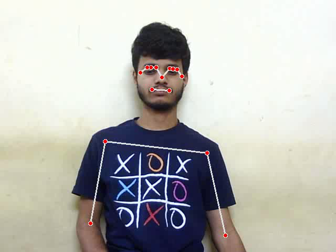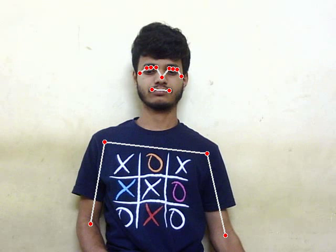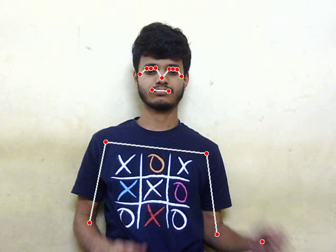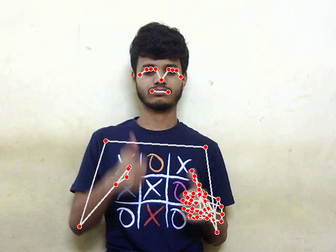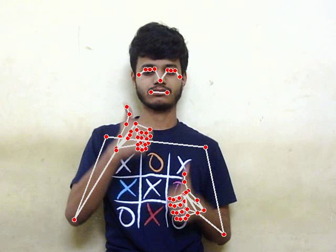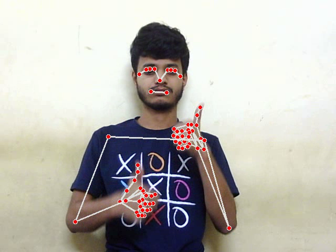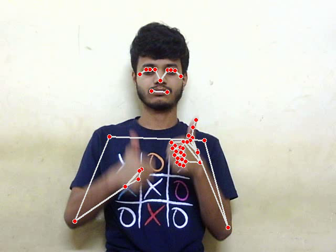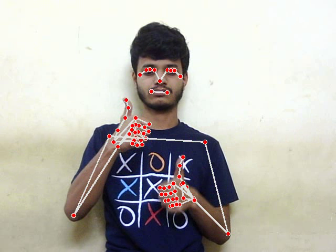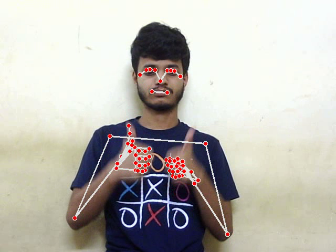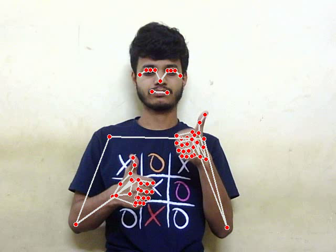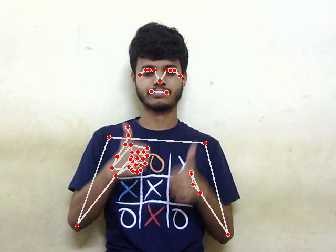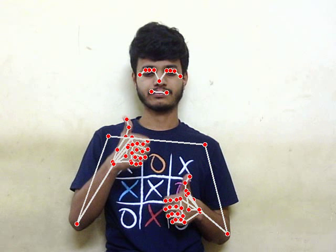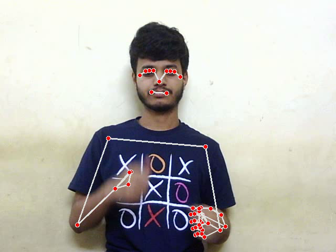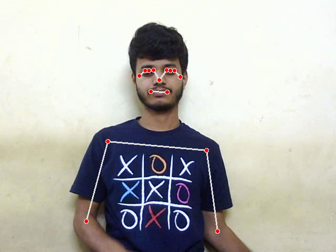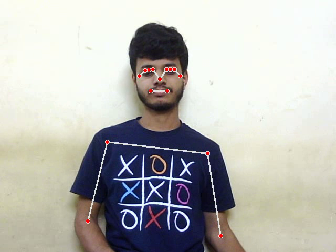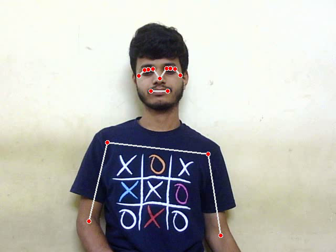which